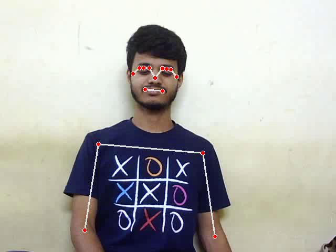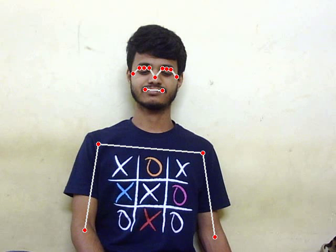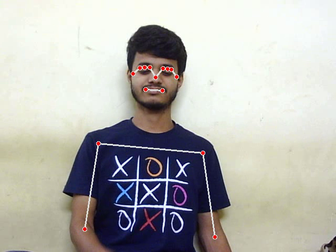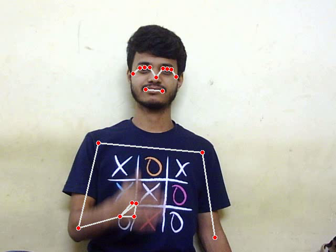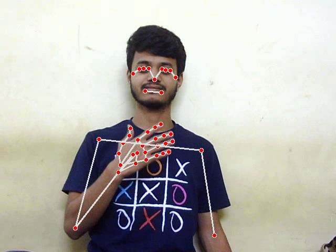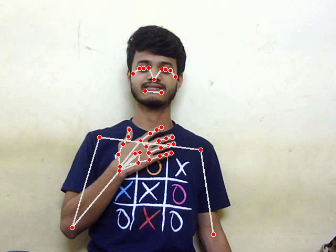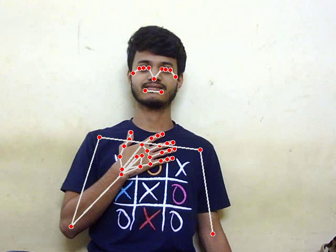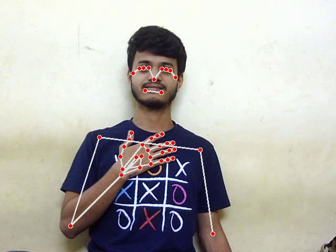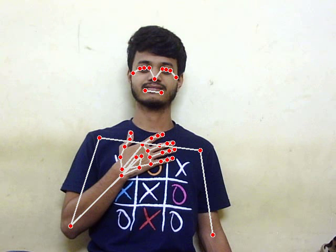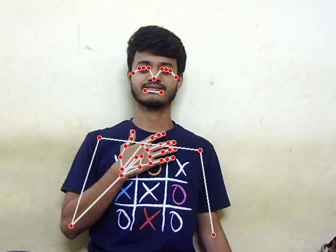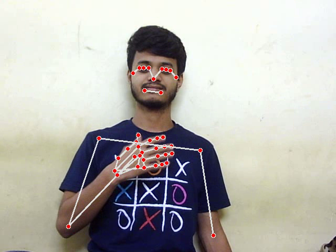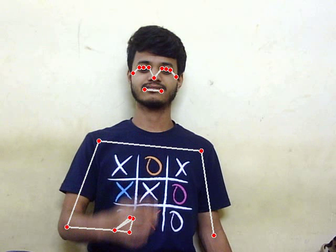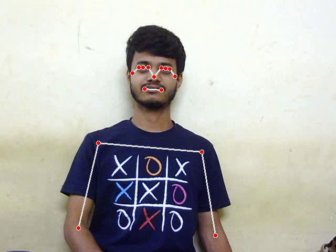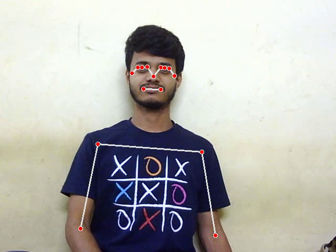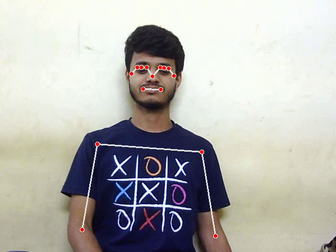my